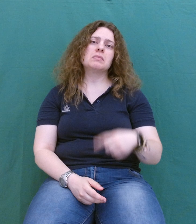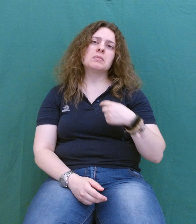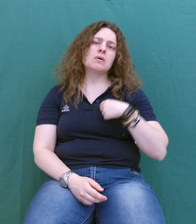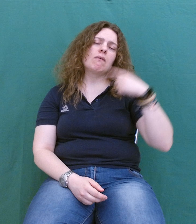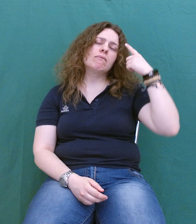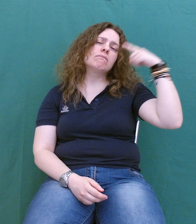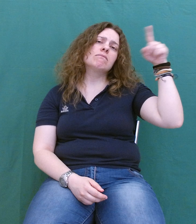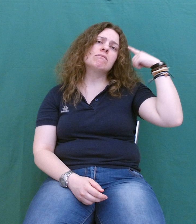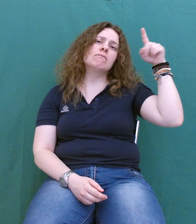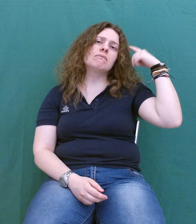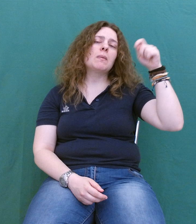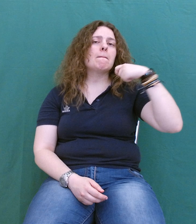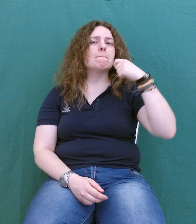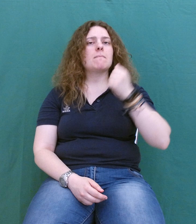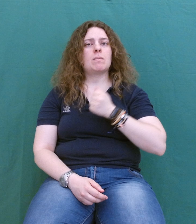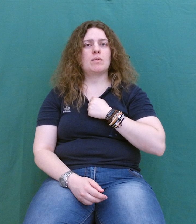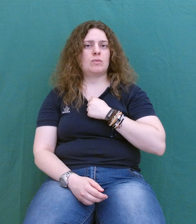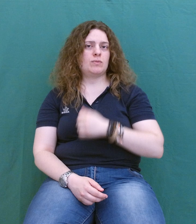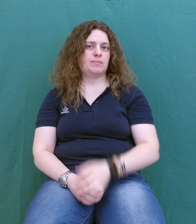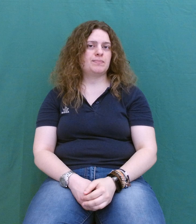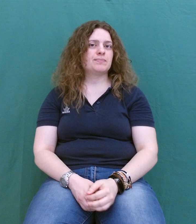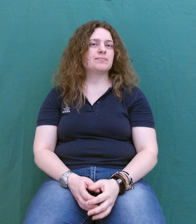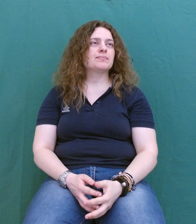ΕΓΩ ΣΚΕΦΤΟΜΑΙ-ΝΟΣΤΑΛΓΩ ΜΑΜΑ ΜΟΥ